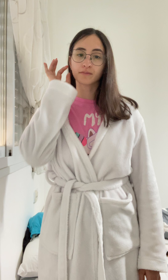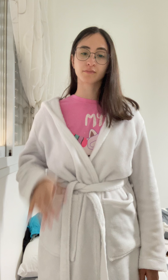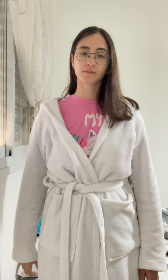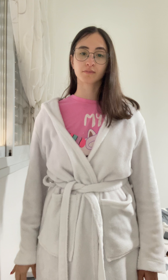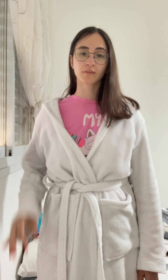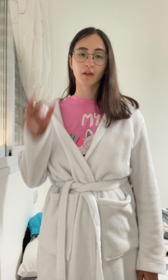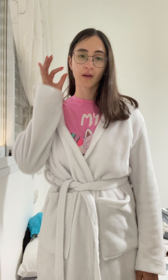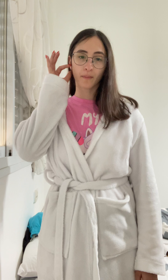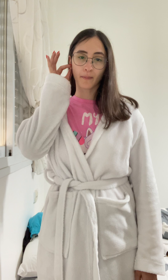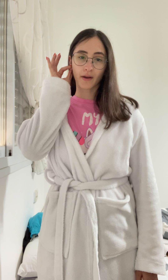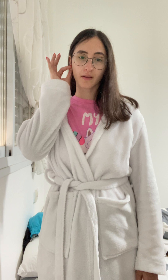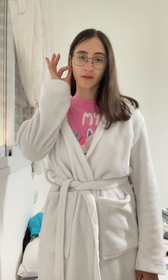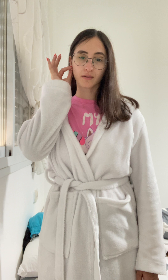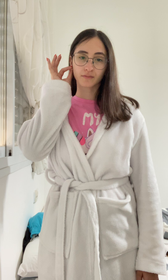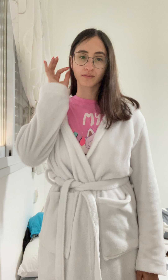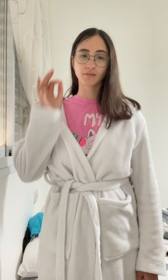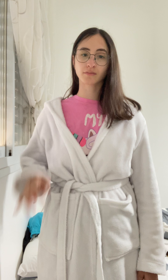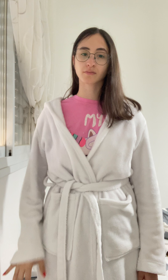בת